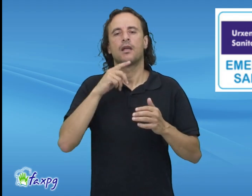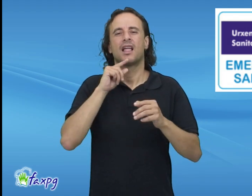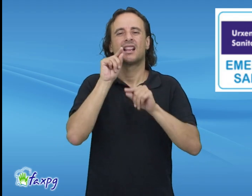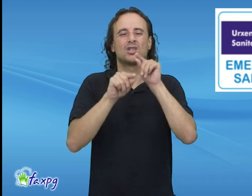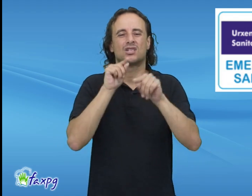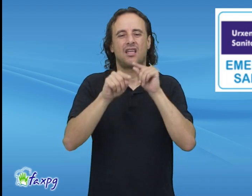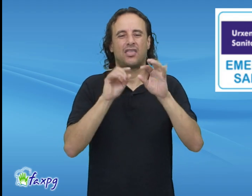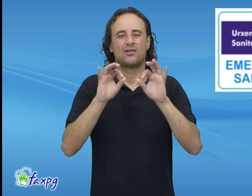virus